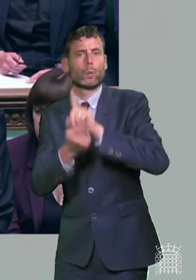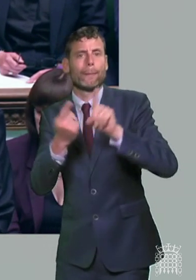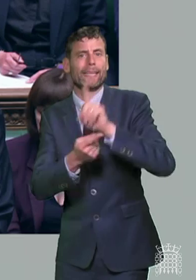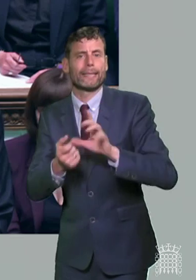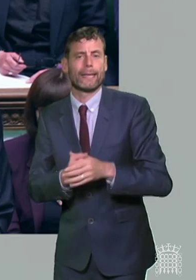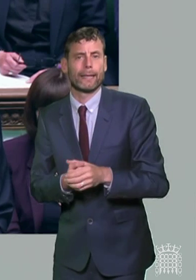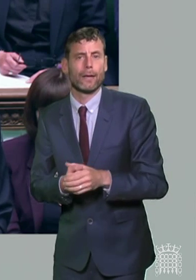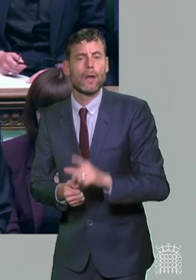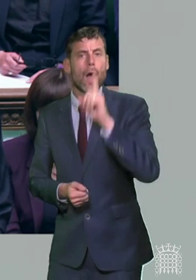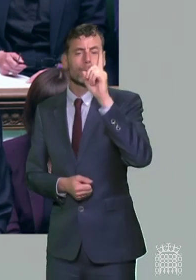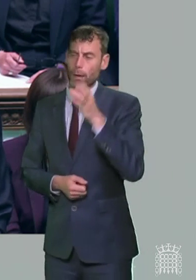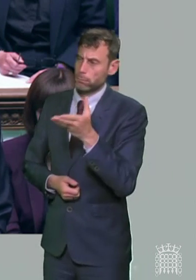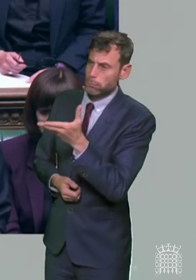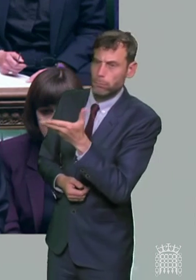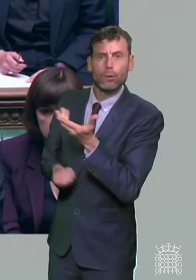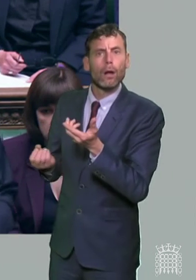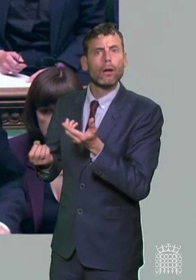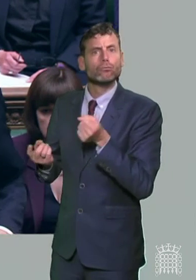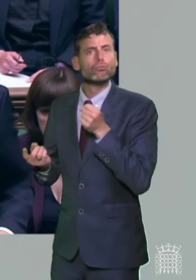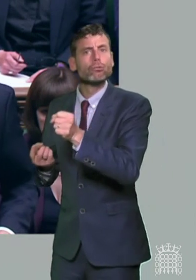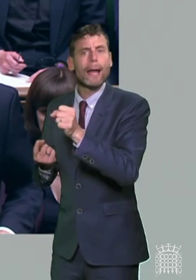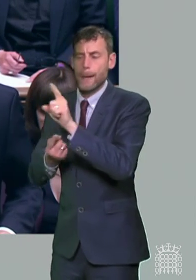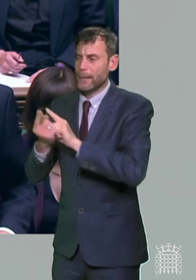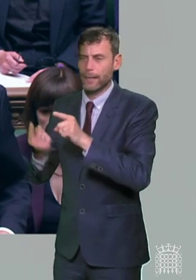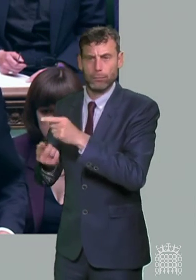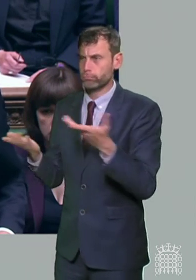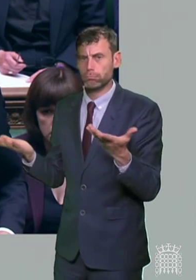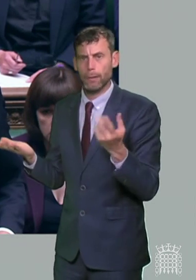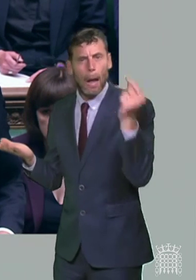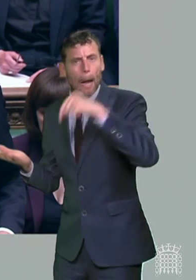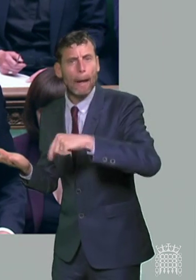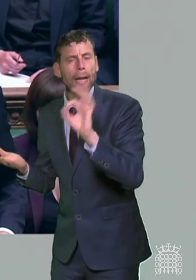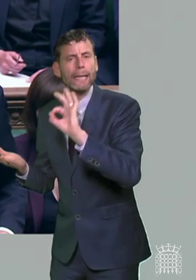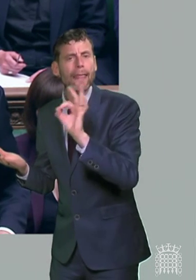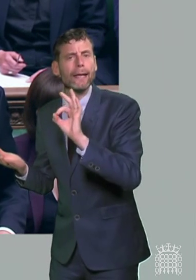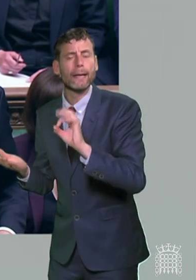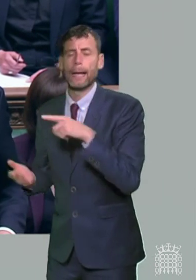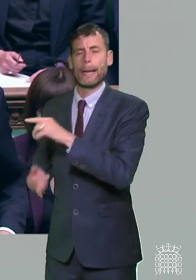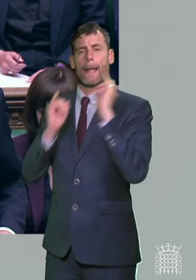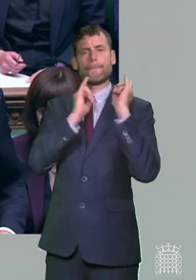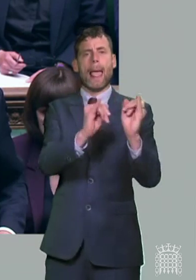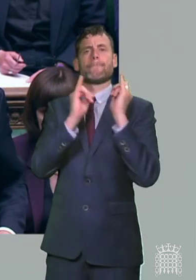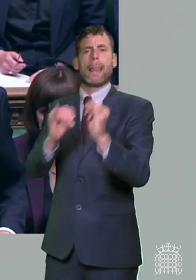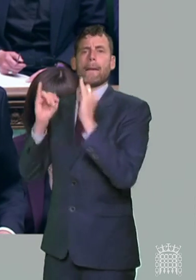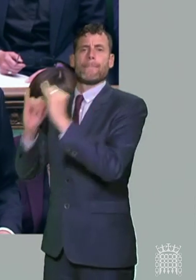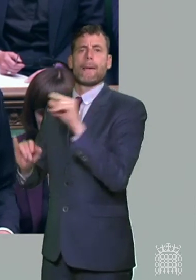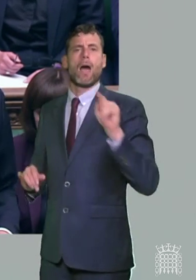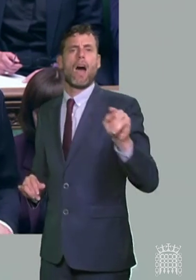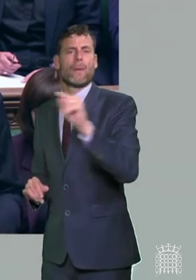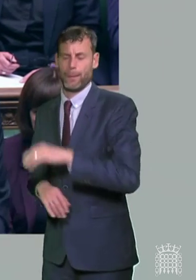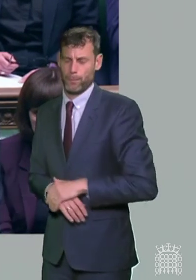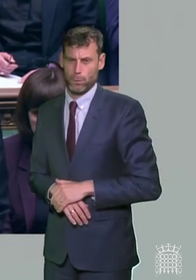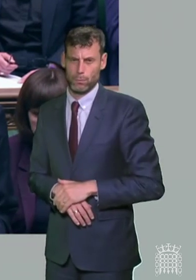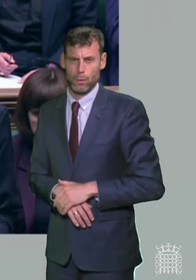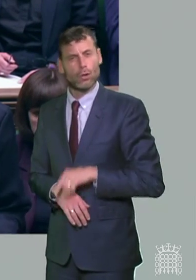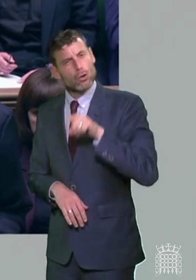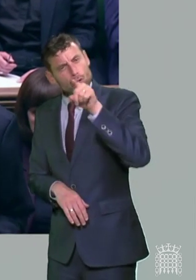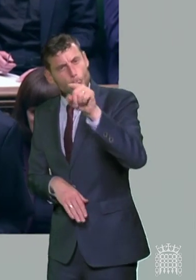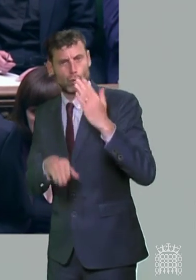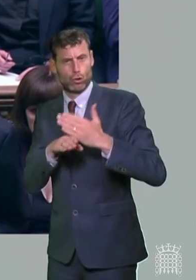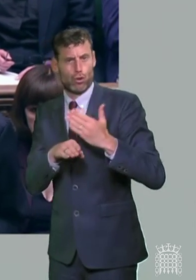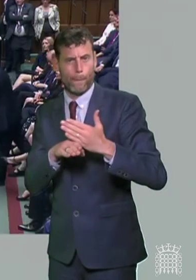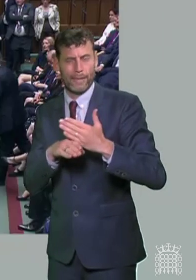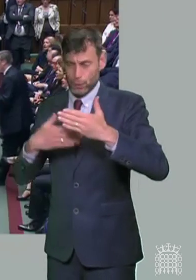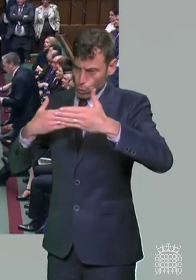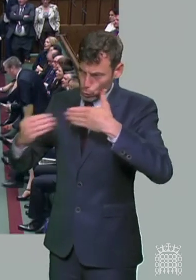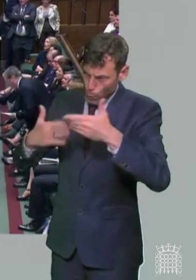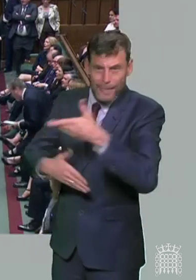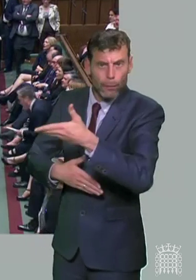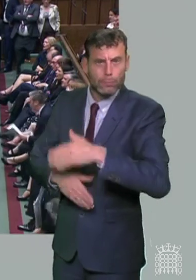When it comes to the country, he is nowhere to be seen. Rather than blame everyone else, why does he not do his job, get round the table and get the trains running?